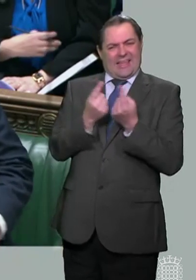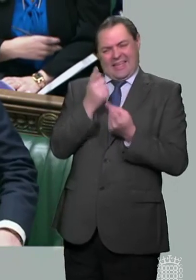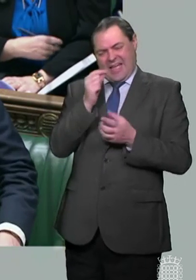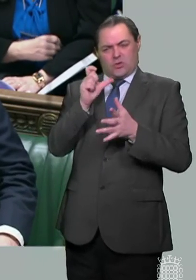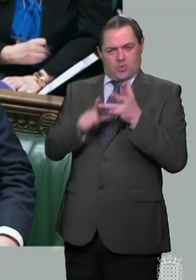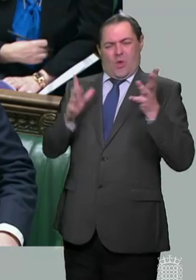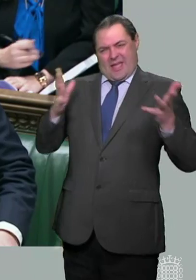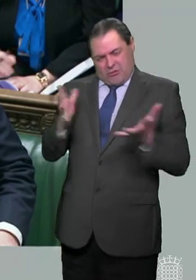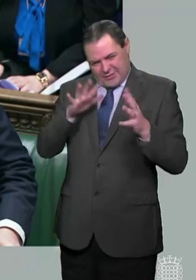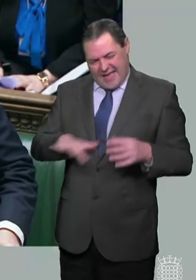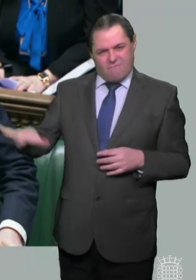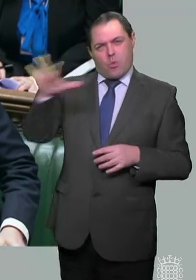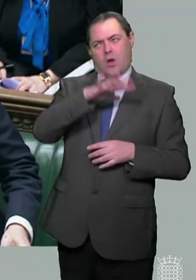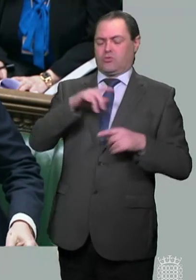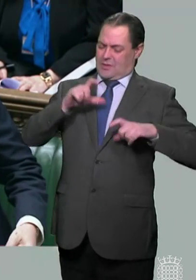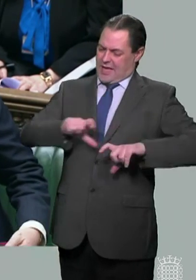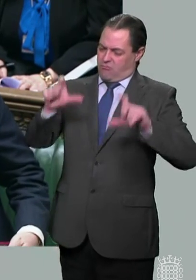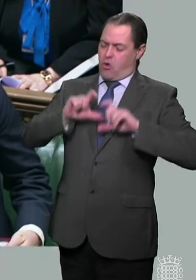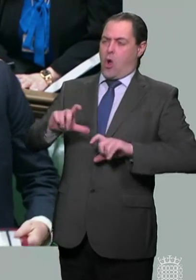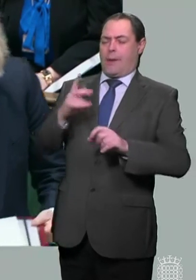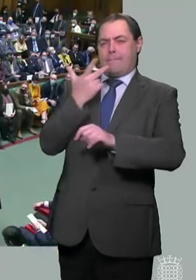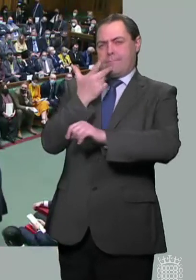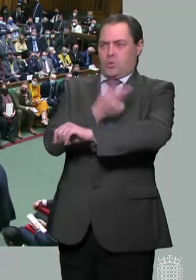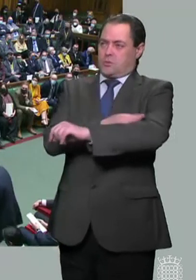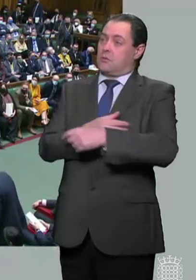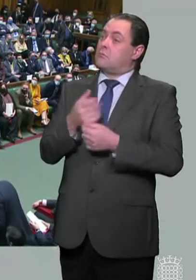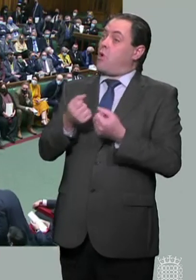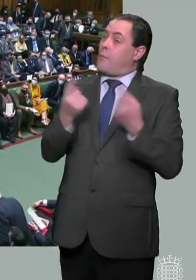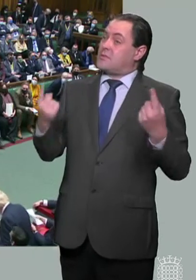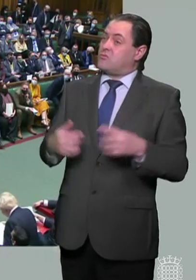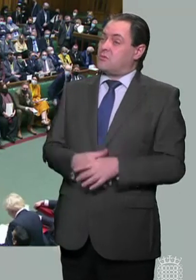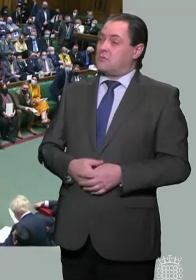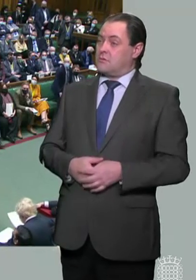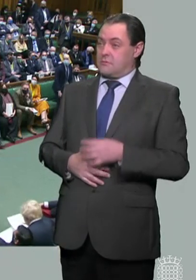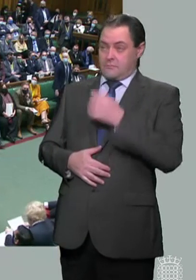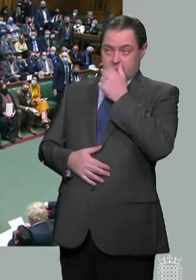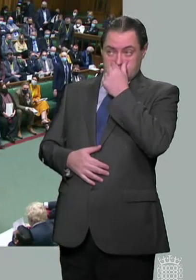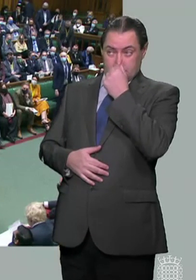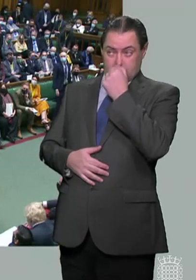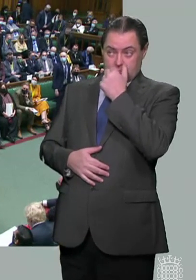I encourage everybody to keep going and get their booster jab.